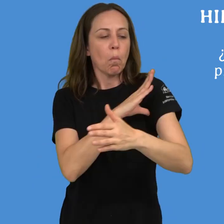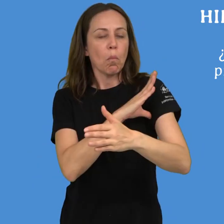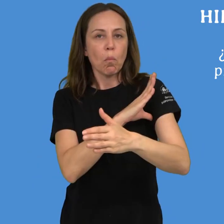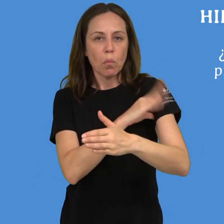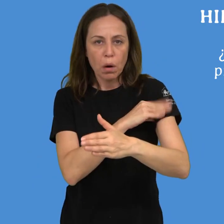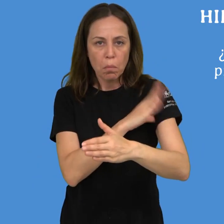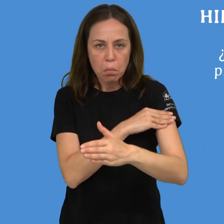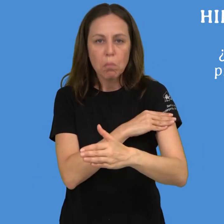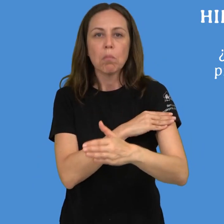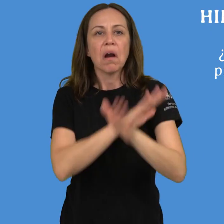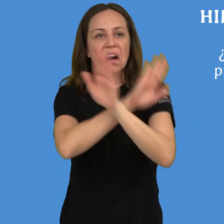tensión